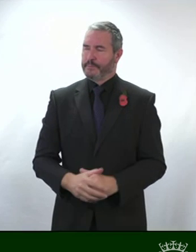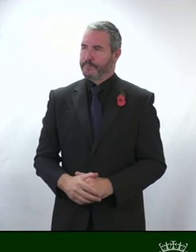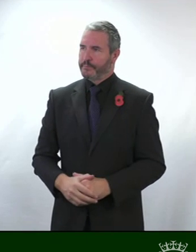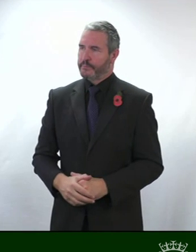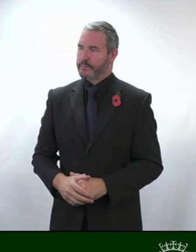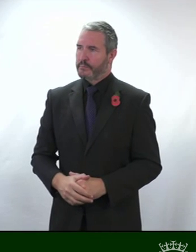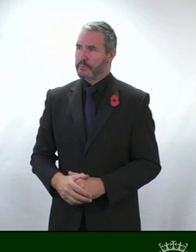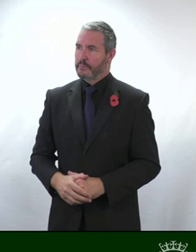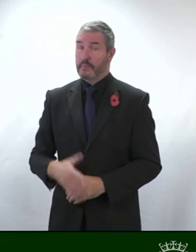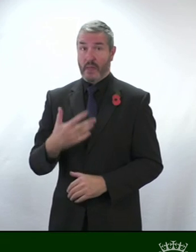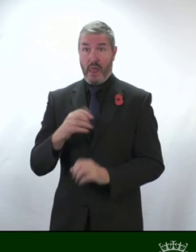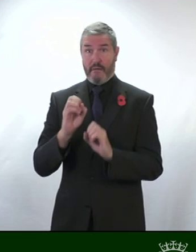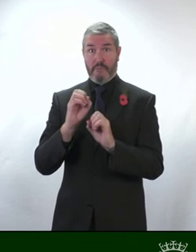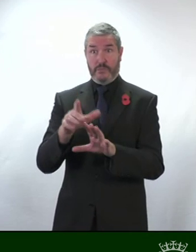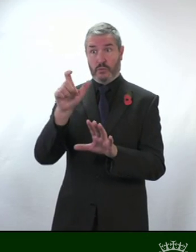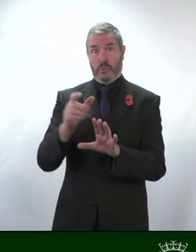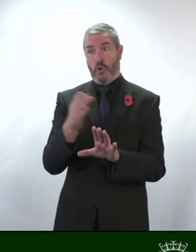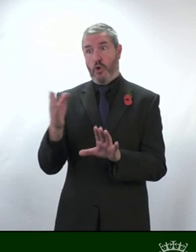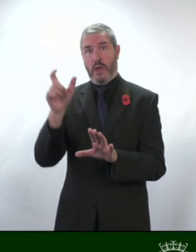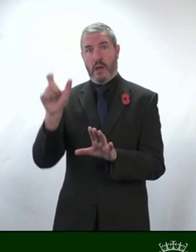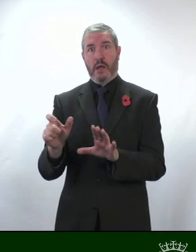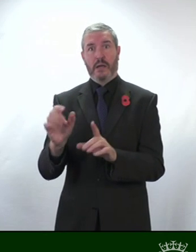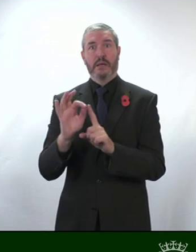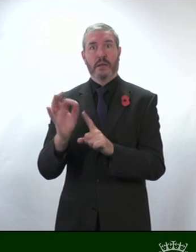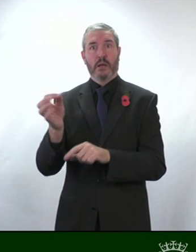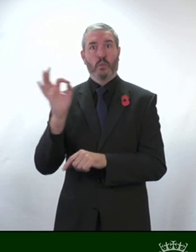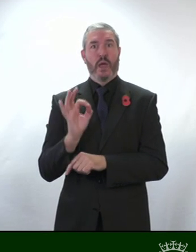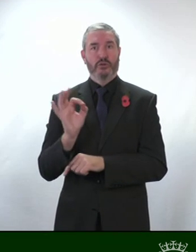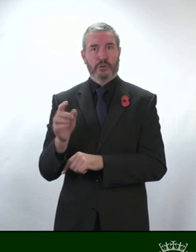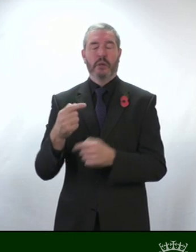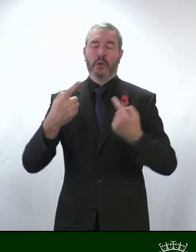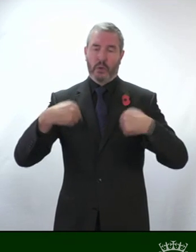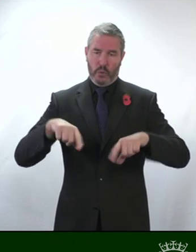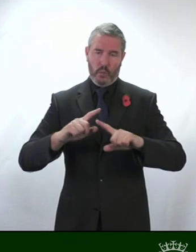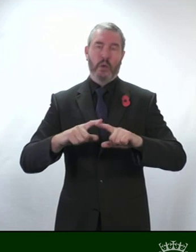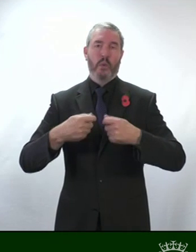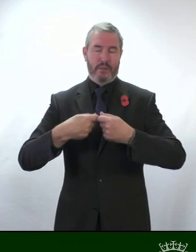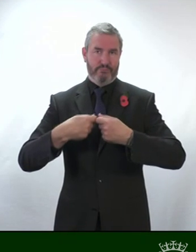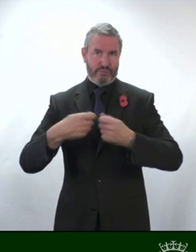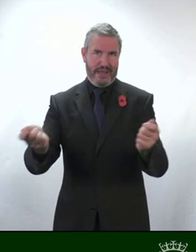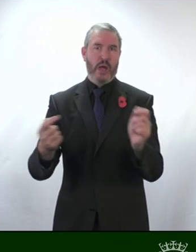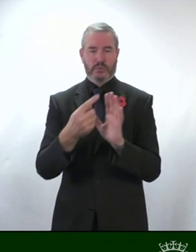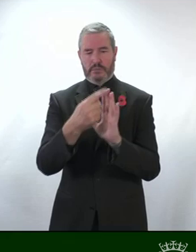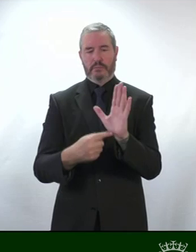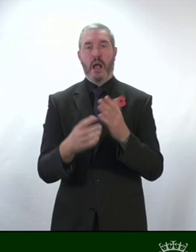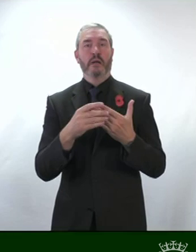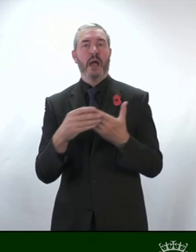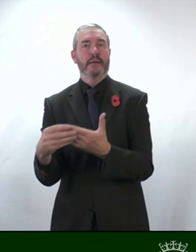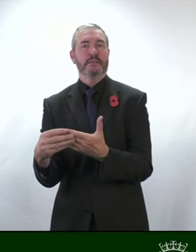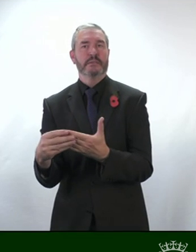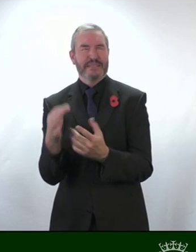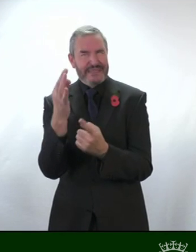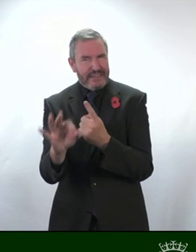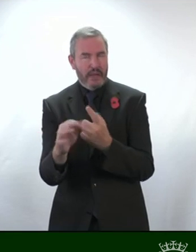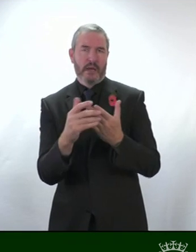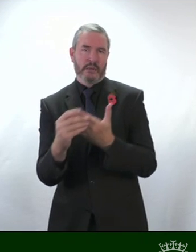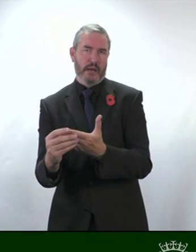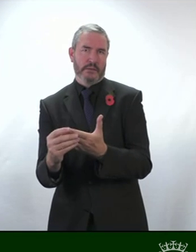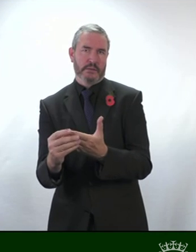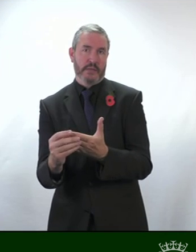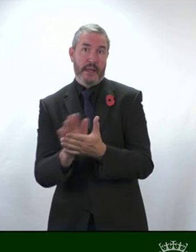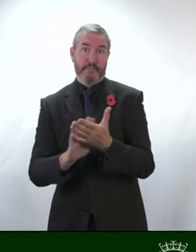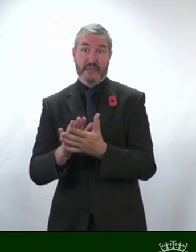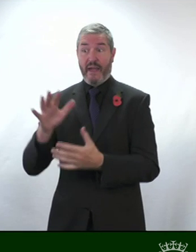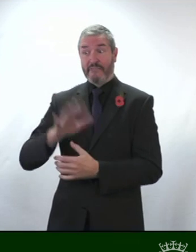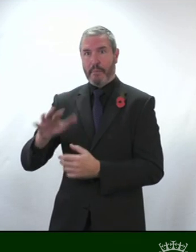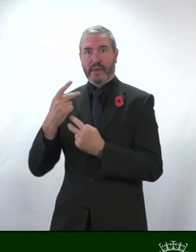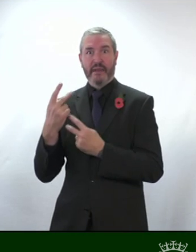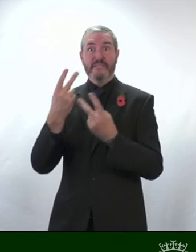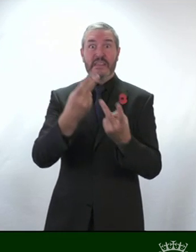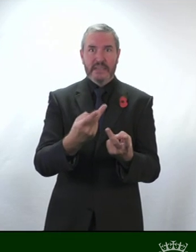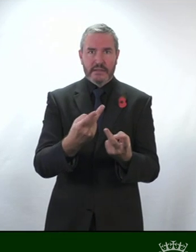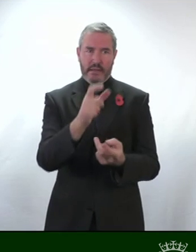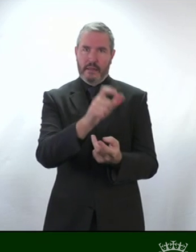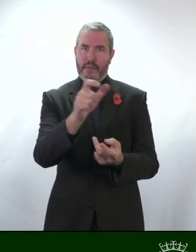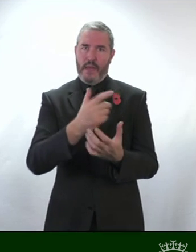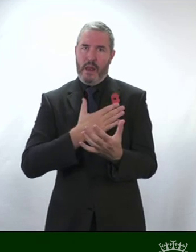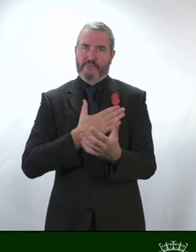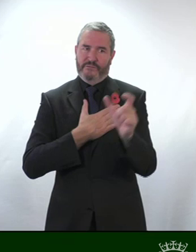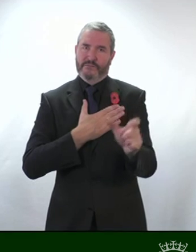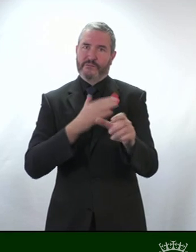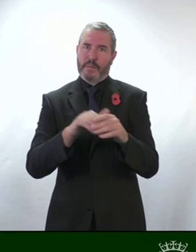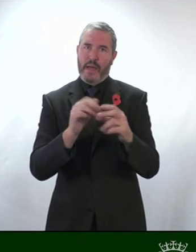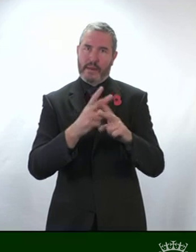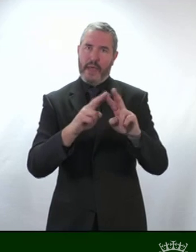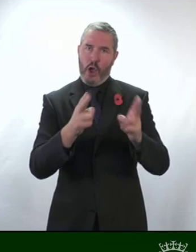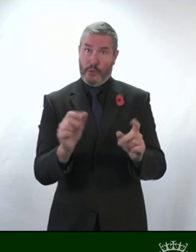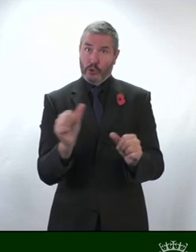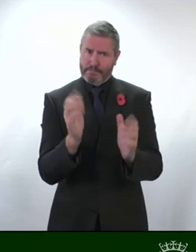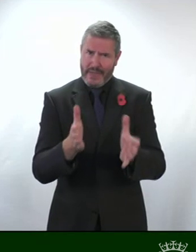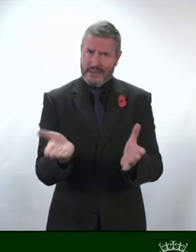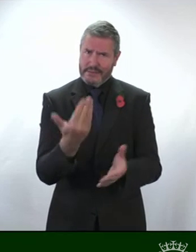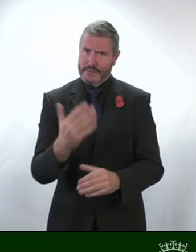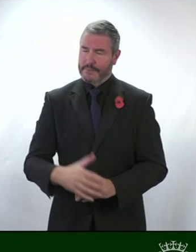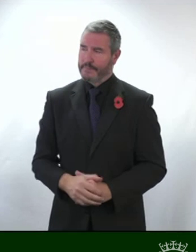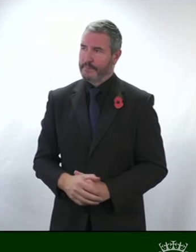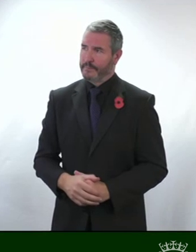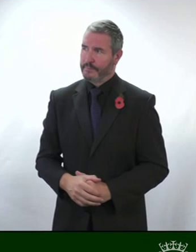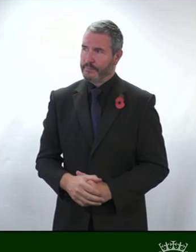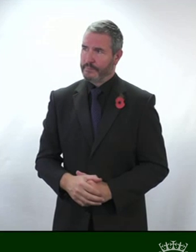As I said to the right hon. and learned Member for Holborn and St Pancras earlier, we will bring out specific guidance to enable people to visit loved ones in the way that they should and they must.